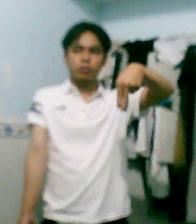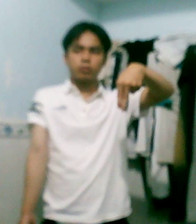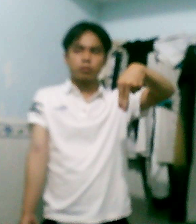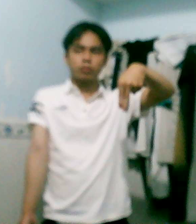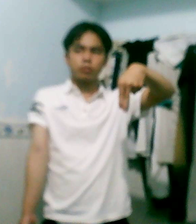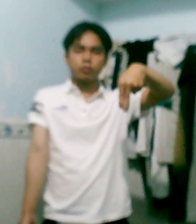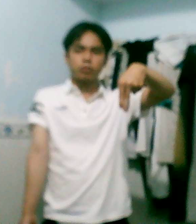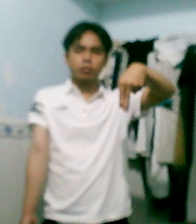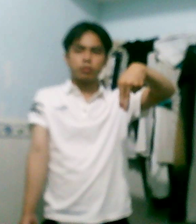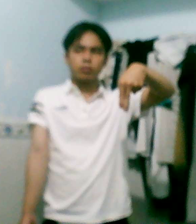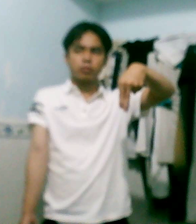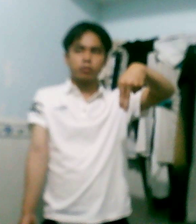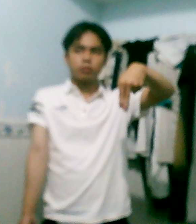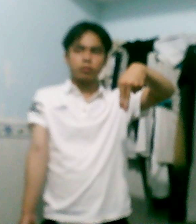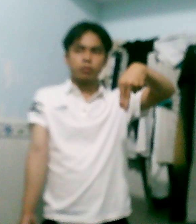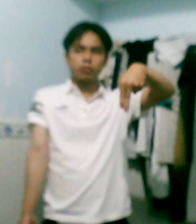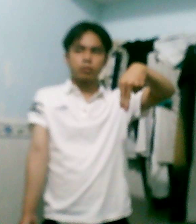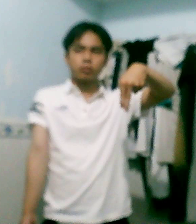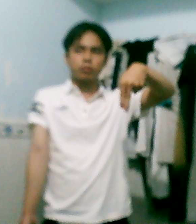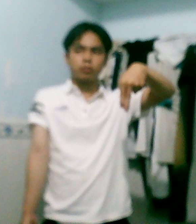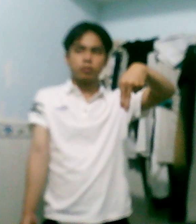n